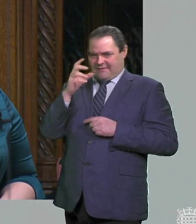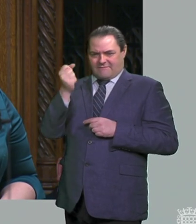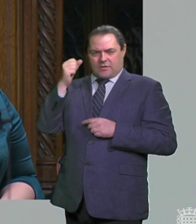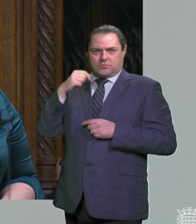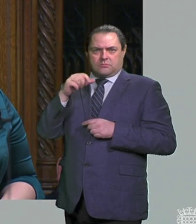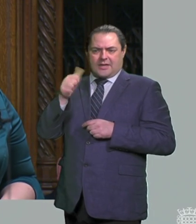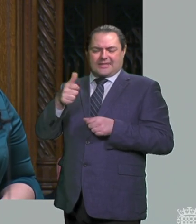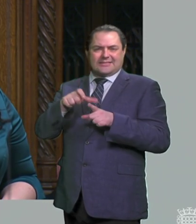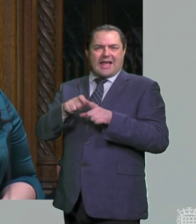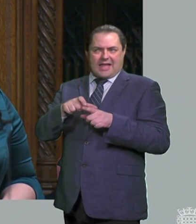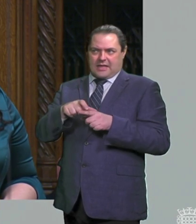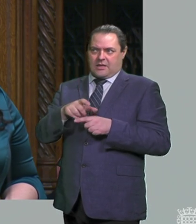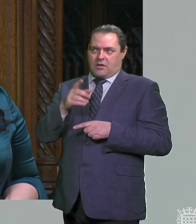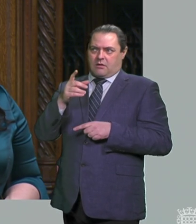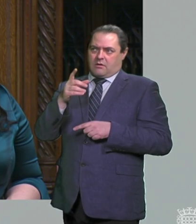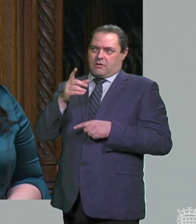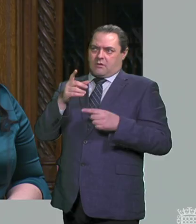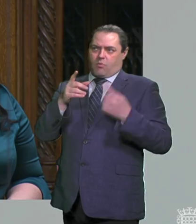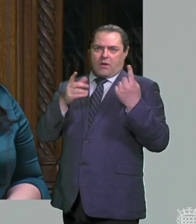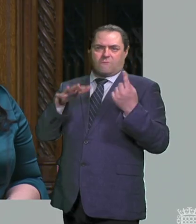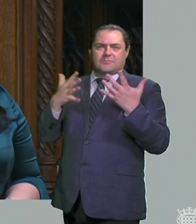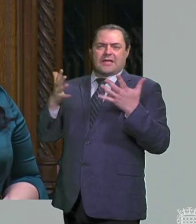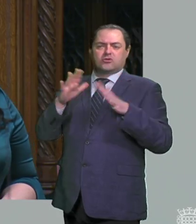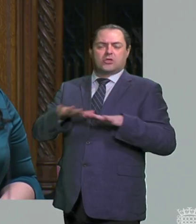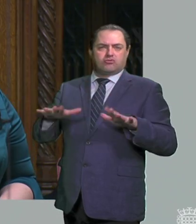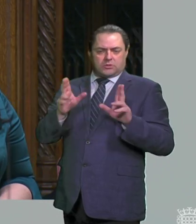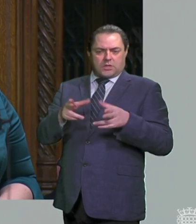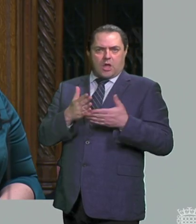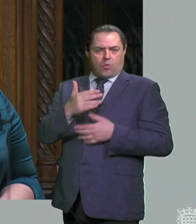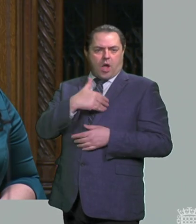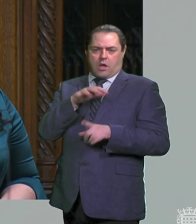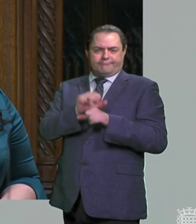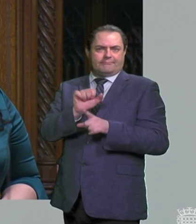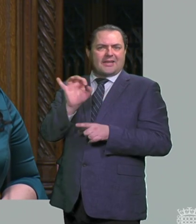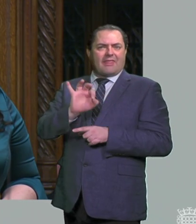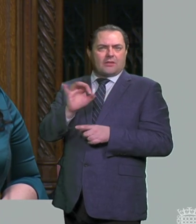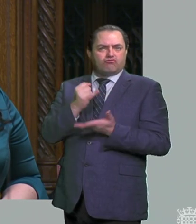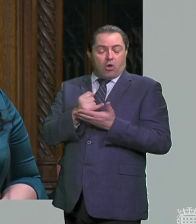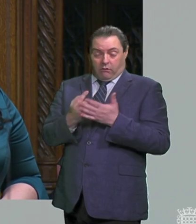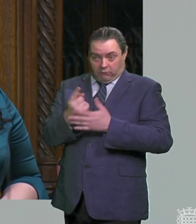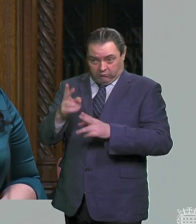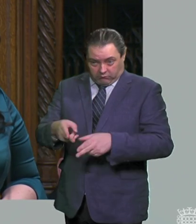Twelve young people a week die of an undiagnosed heart condition.